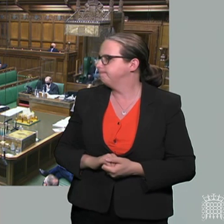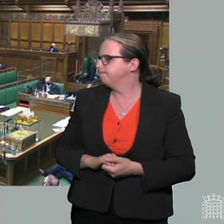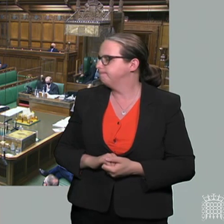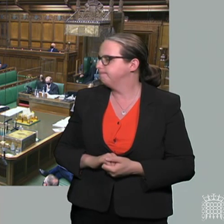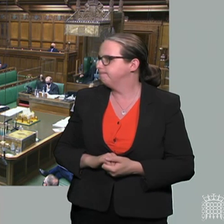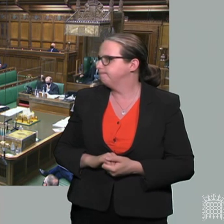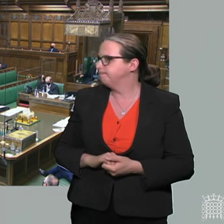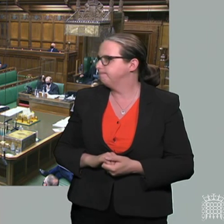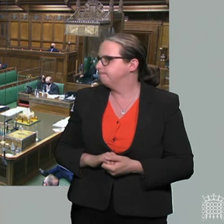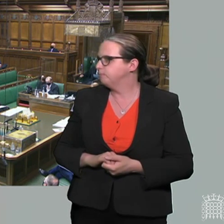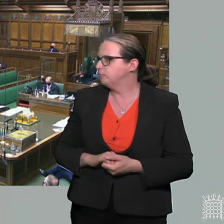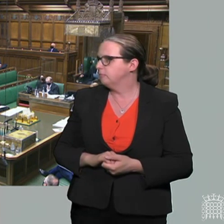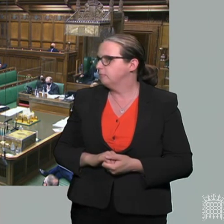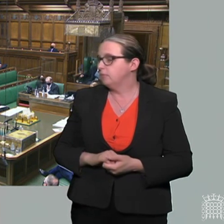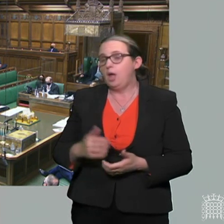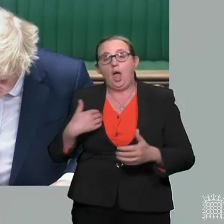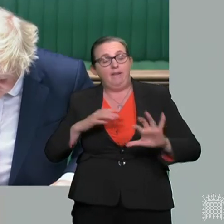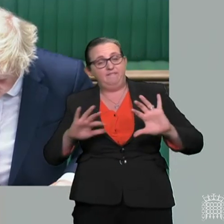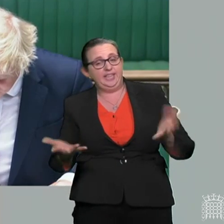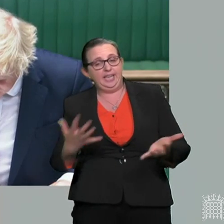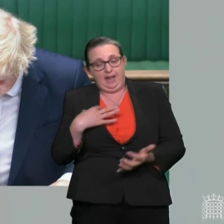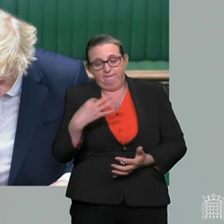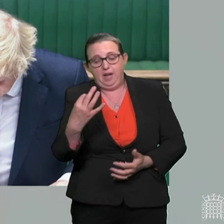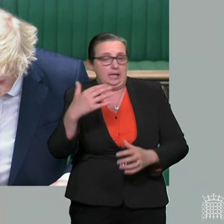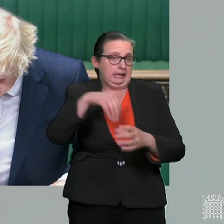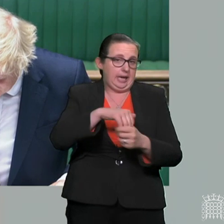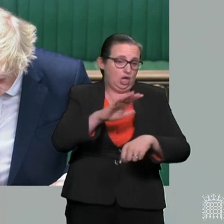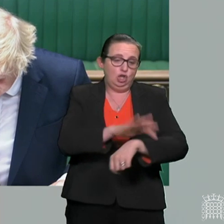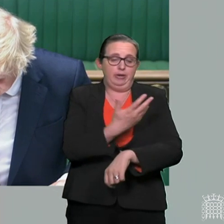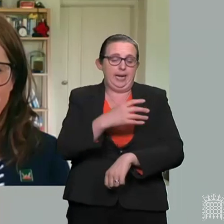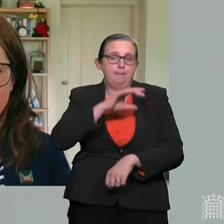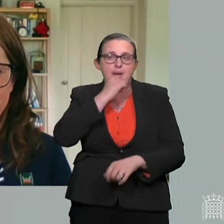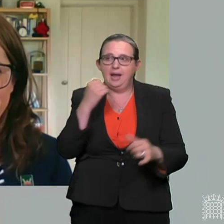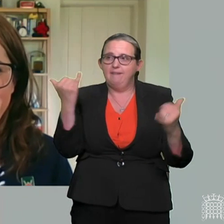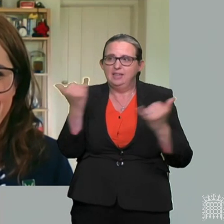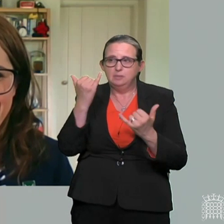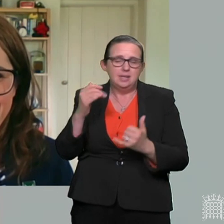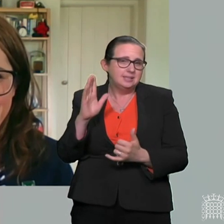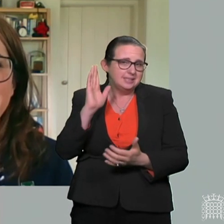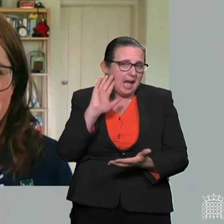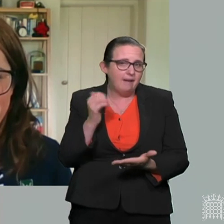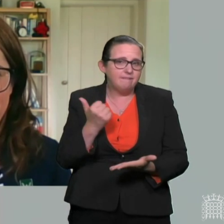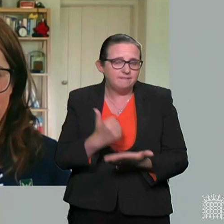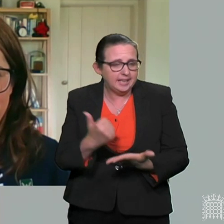Well, I have not been invited to attend the Green Man festival, but it sounds great.